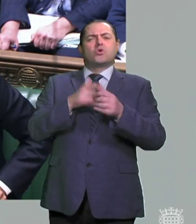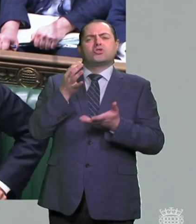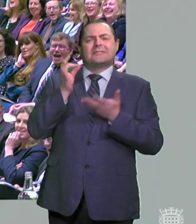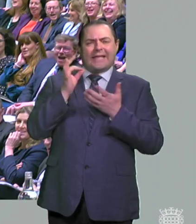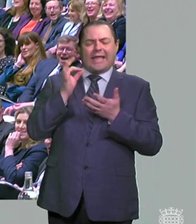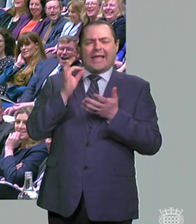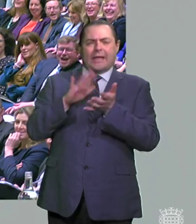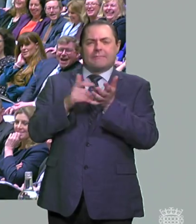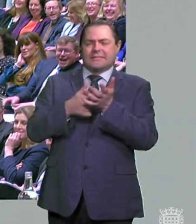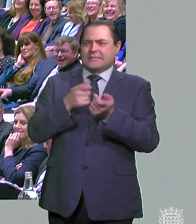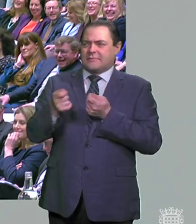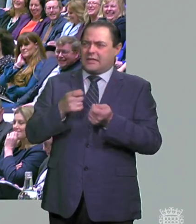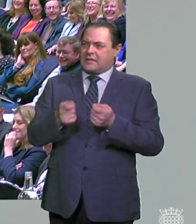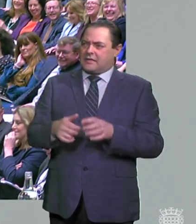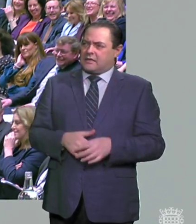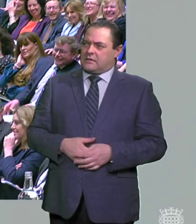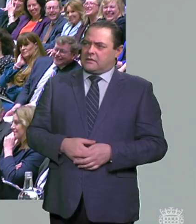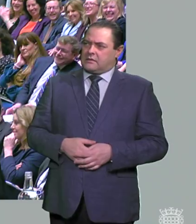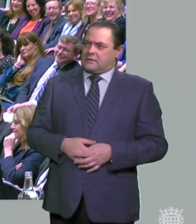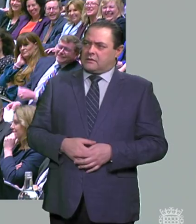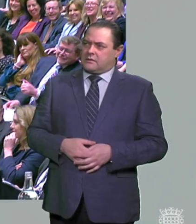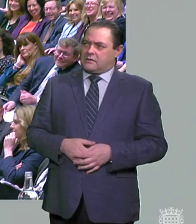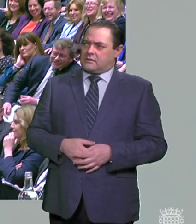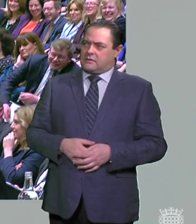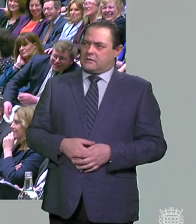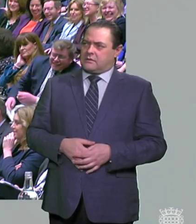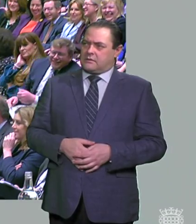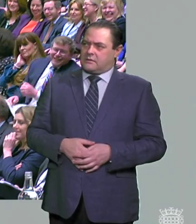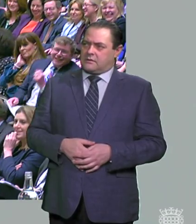And they will be Yorkshire teas, Mr Speaker.